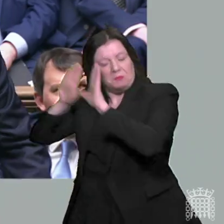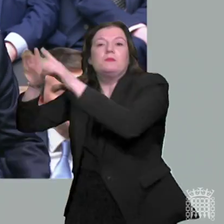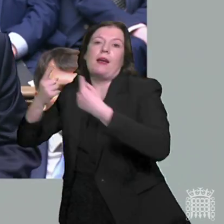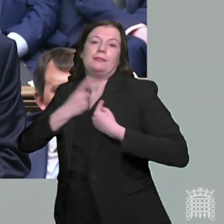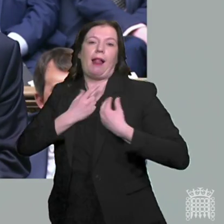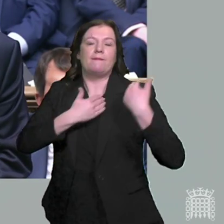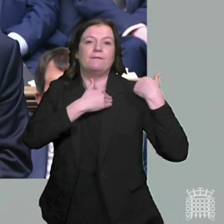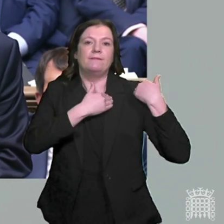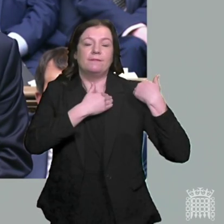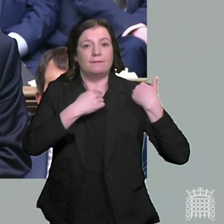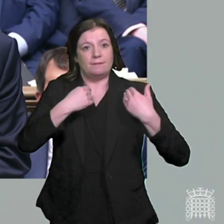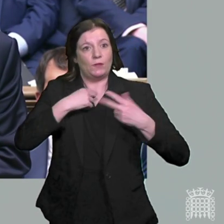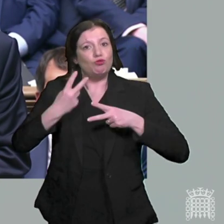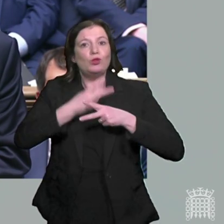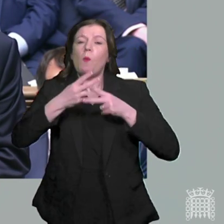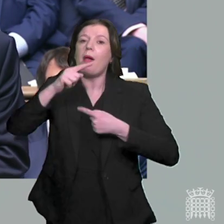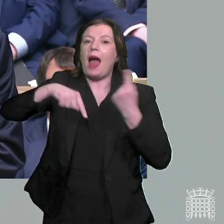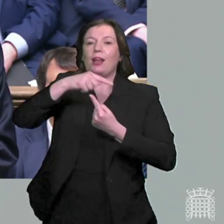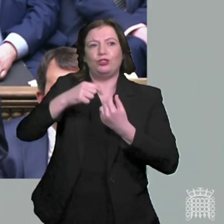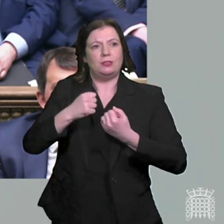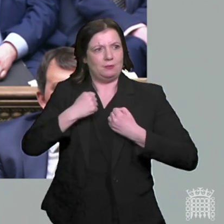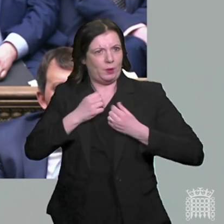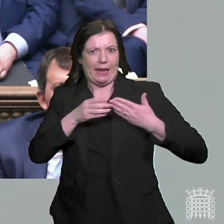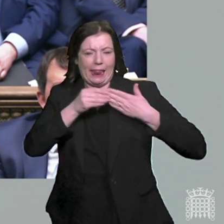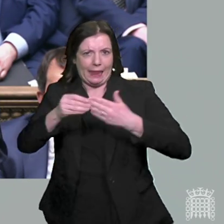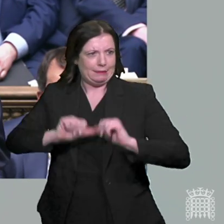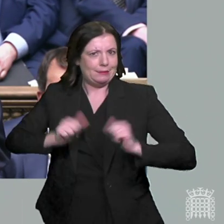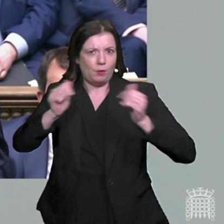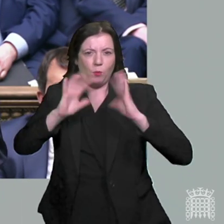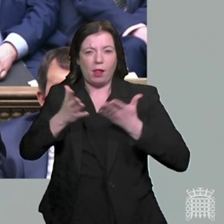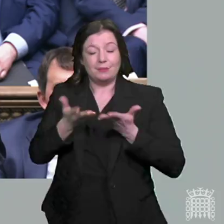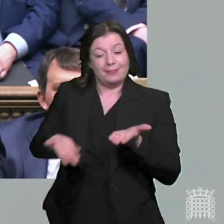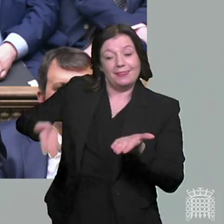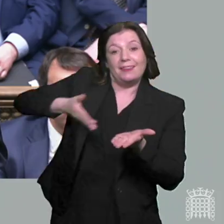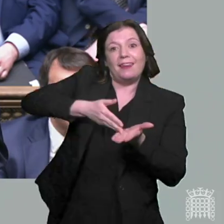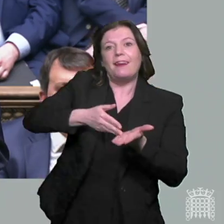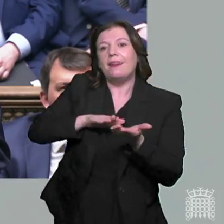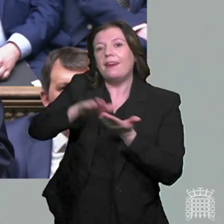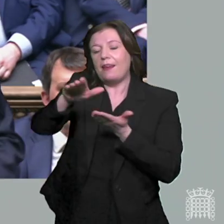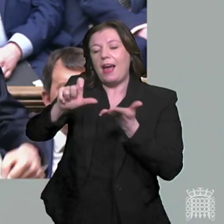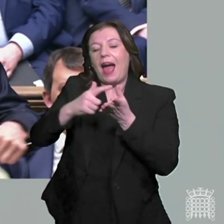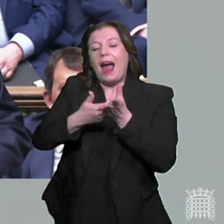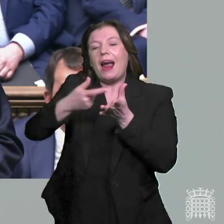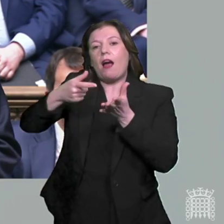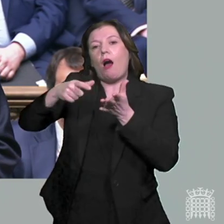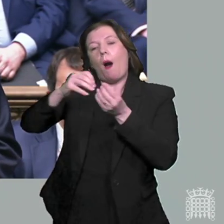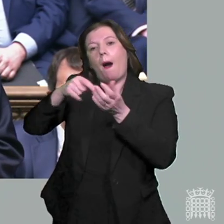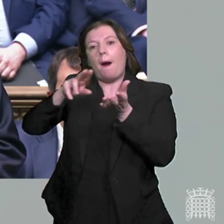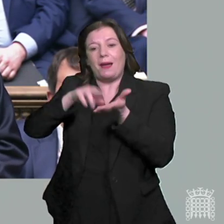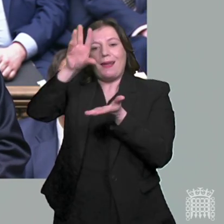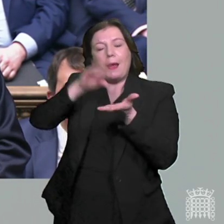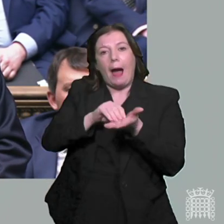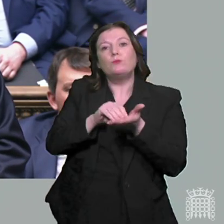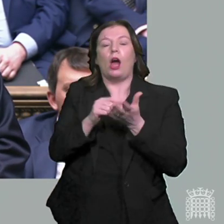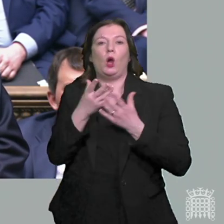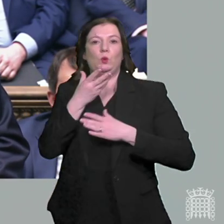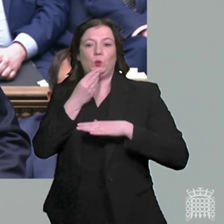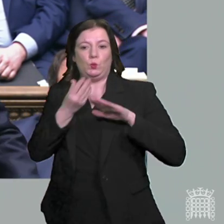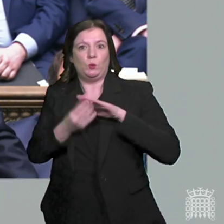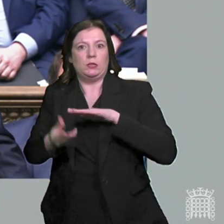We are world leaders in renewable energy, so today I want to develop another plank of our green economy: carbon capture usage and storage.